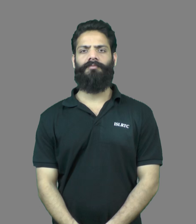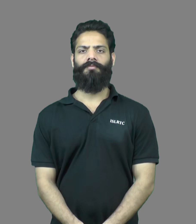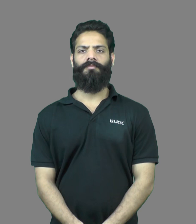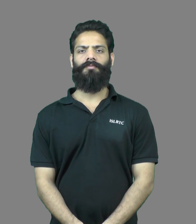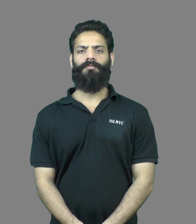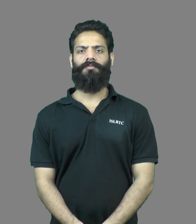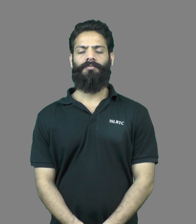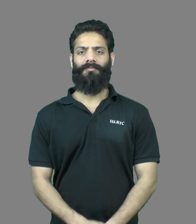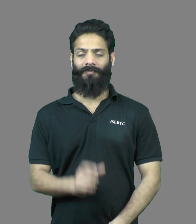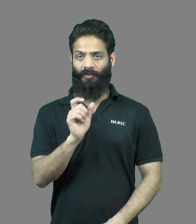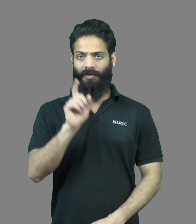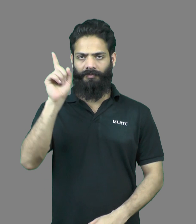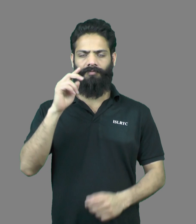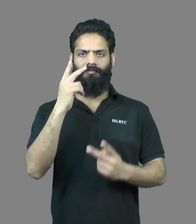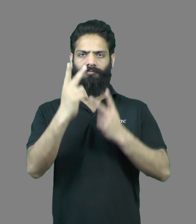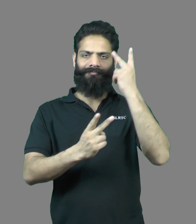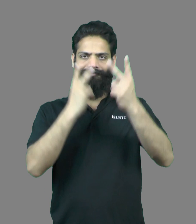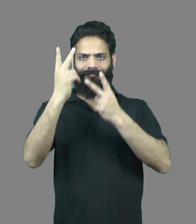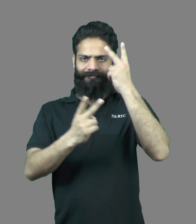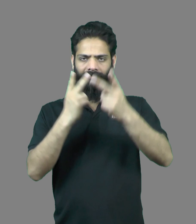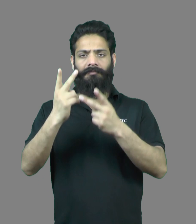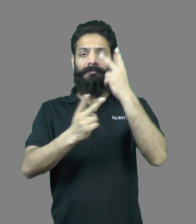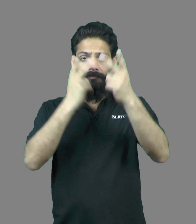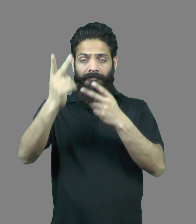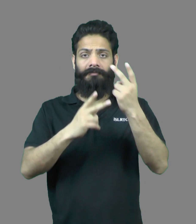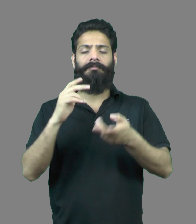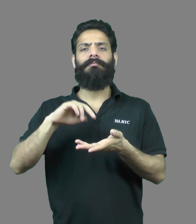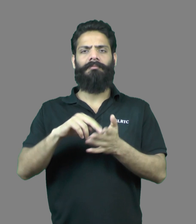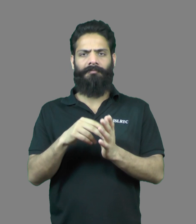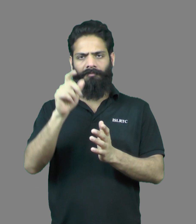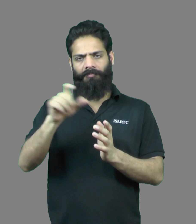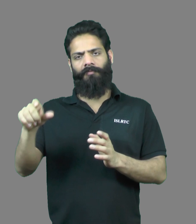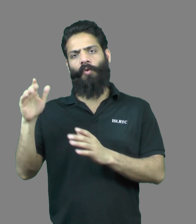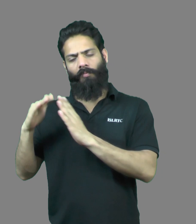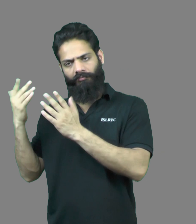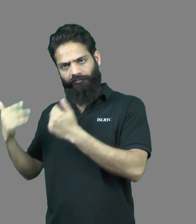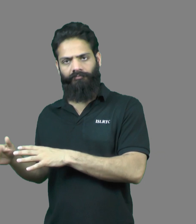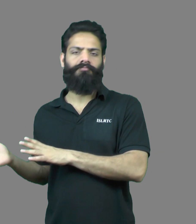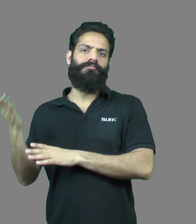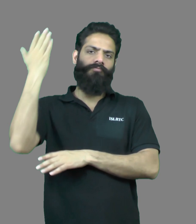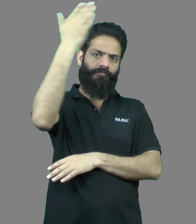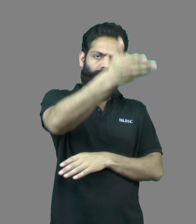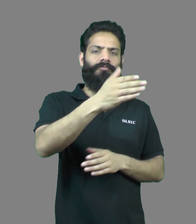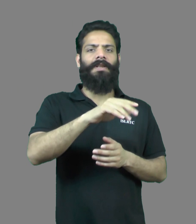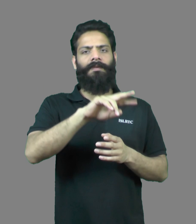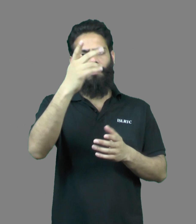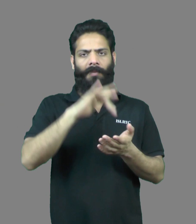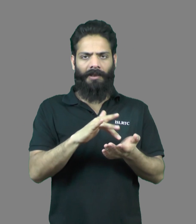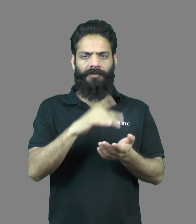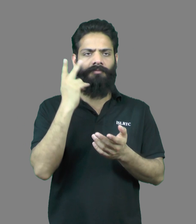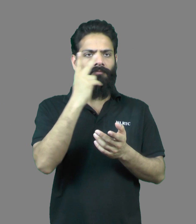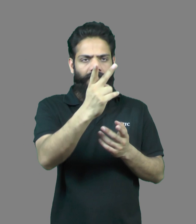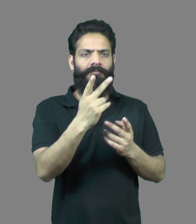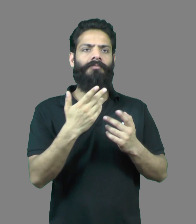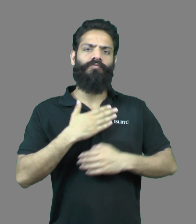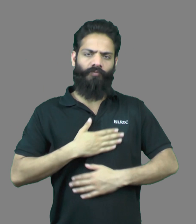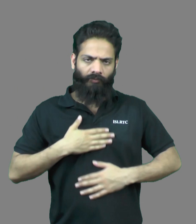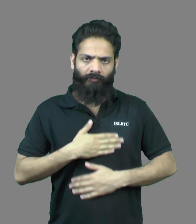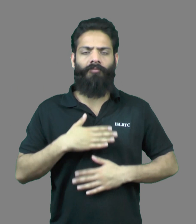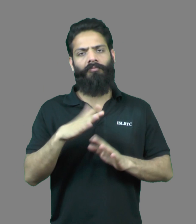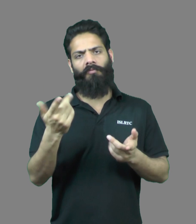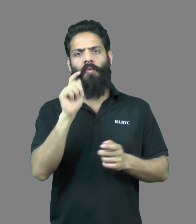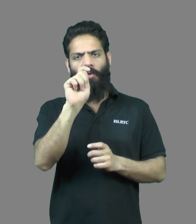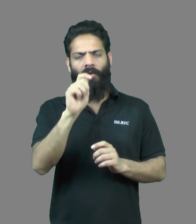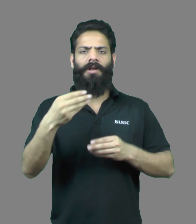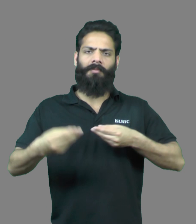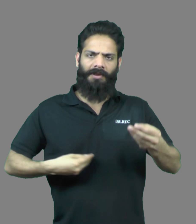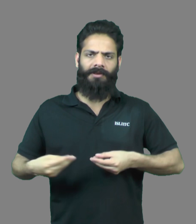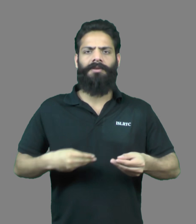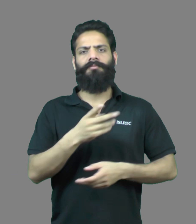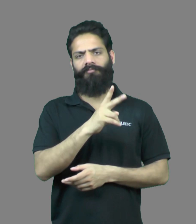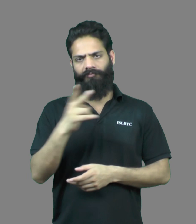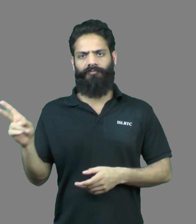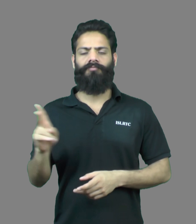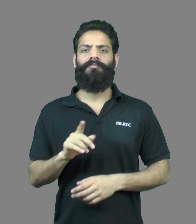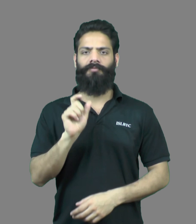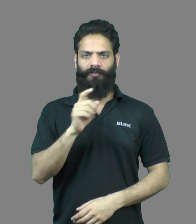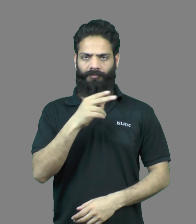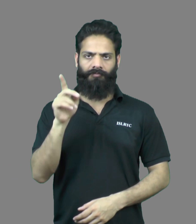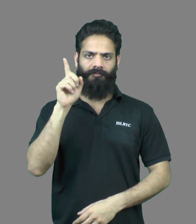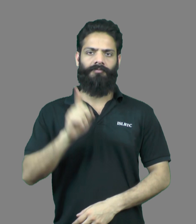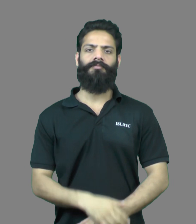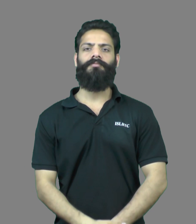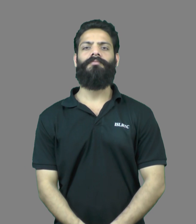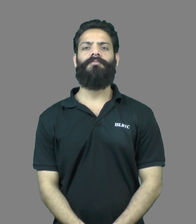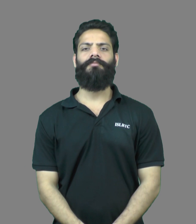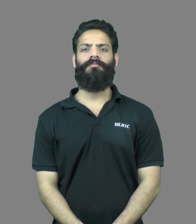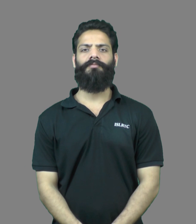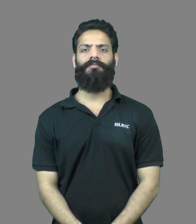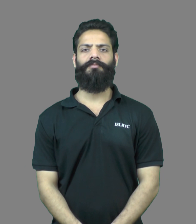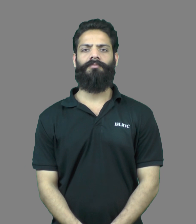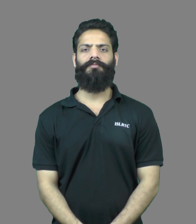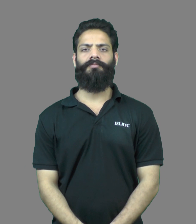Tourism